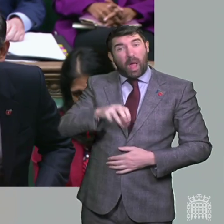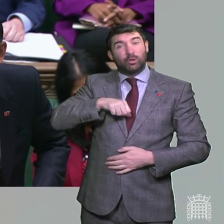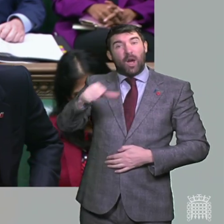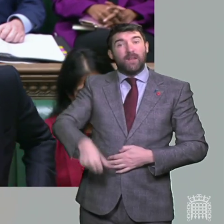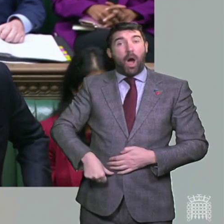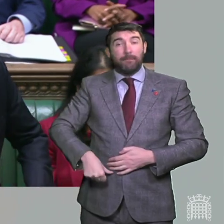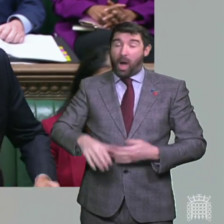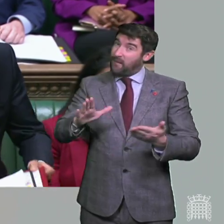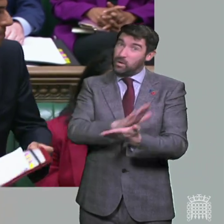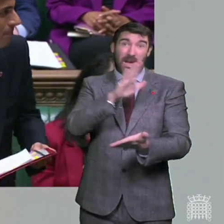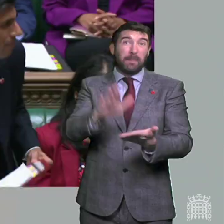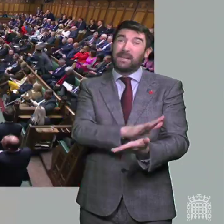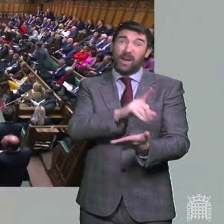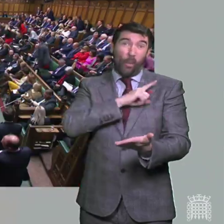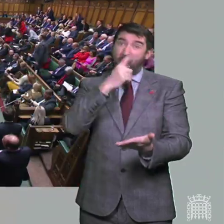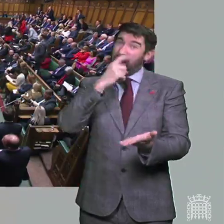That is what we will get on and deliver.